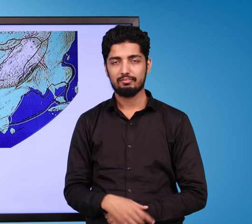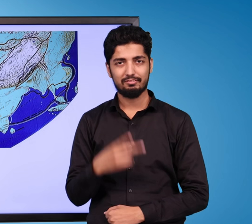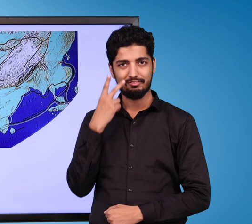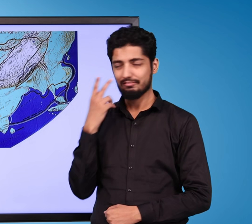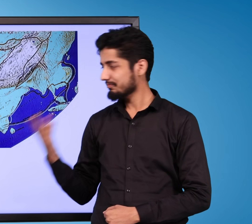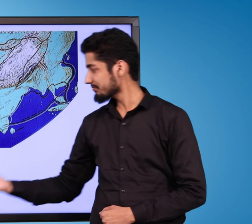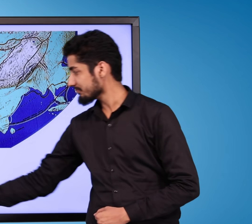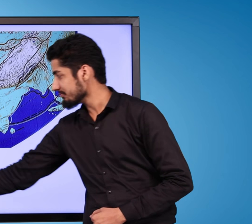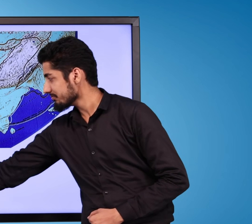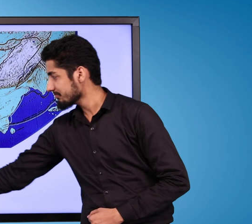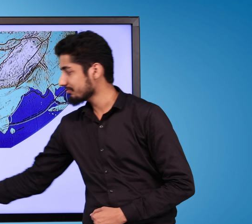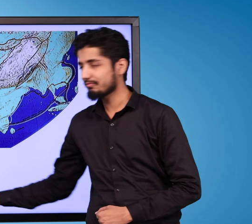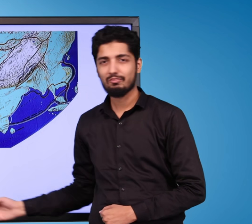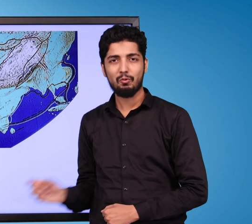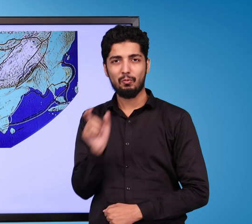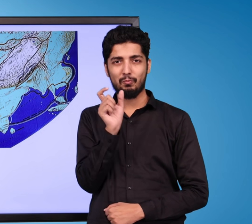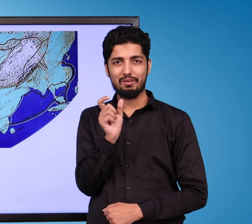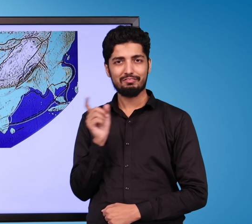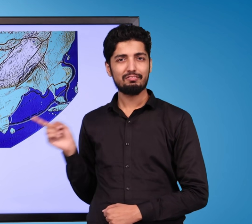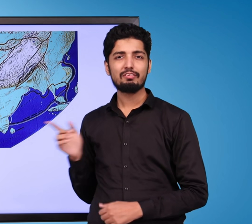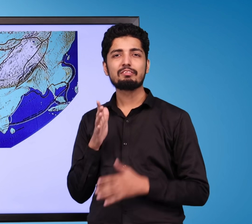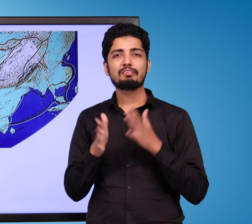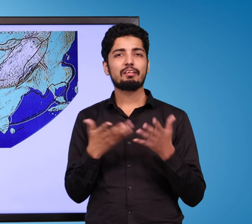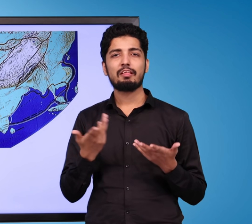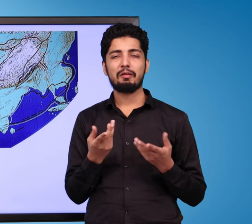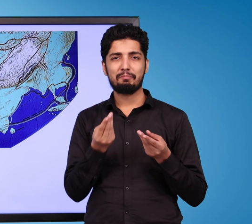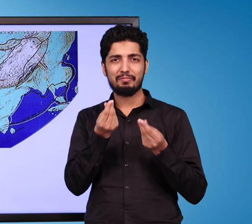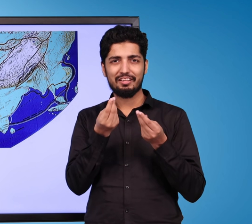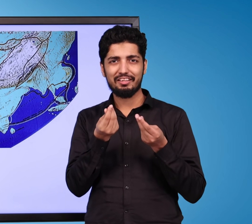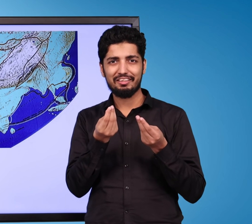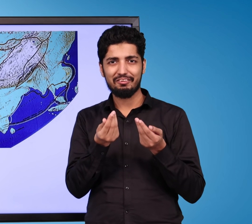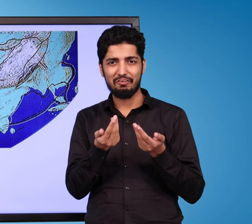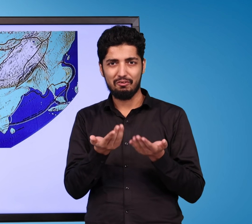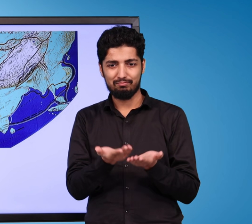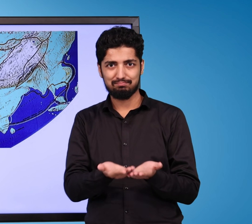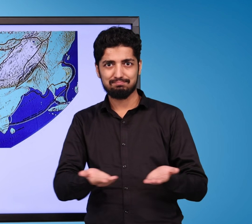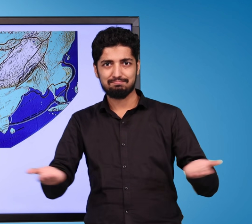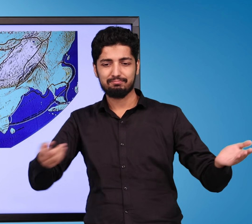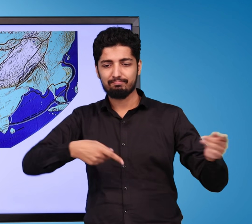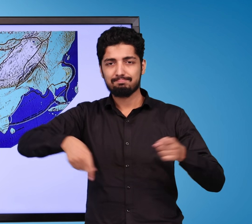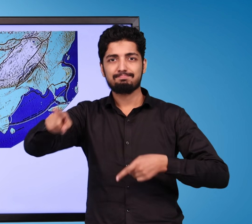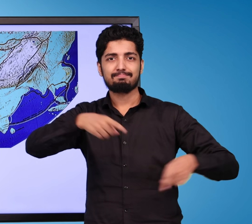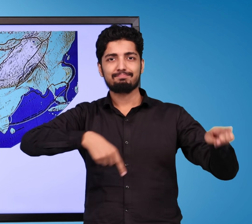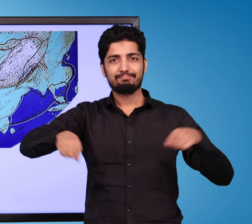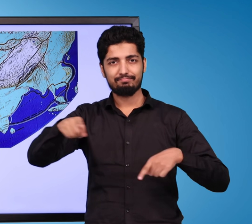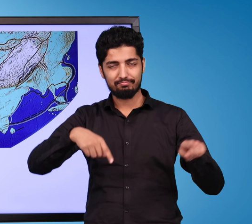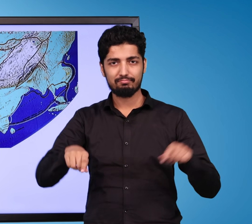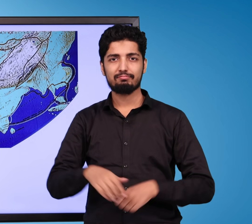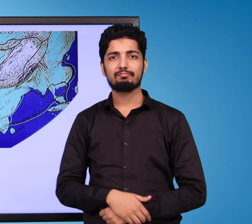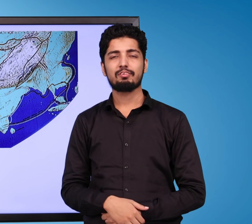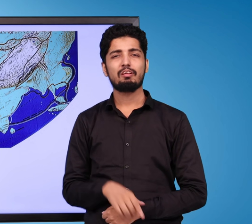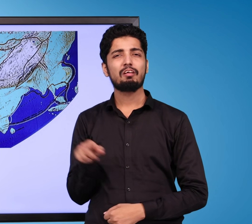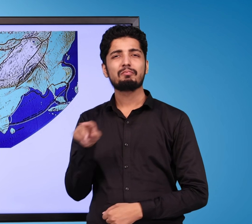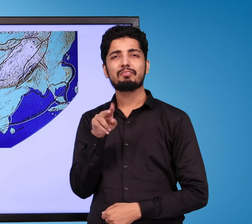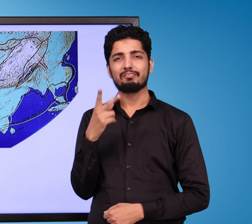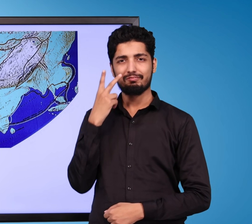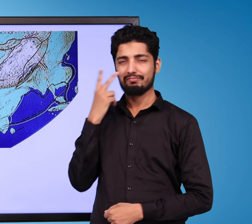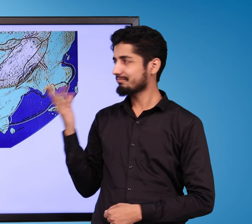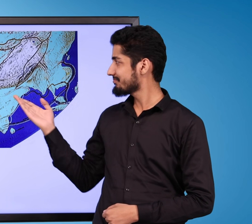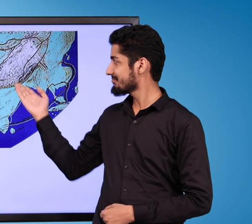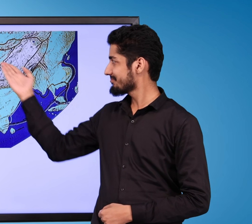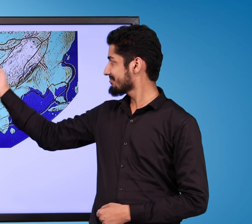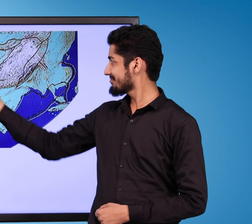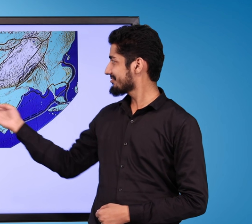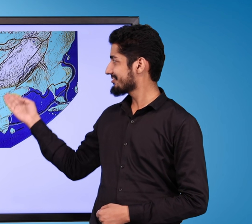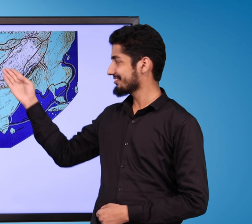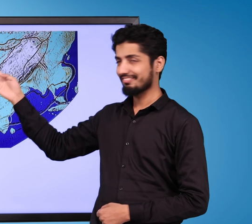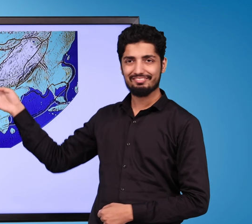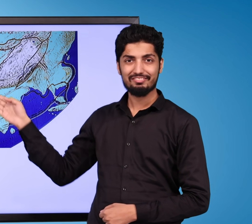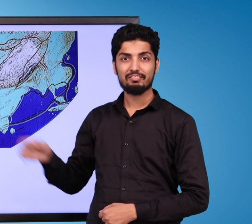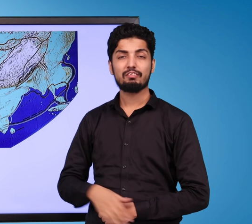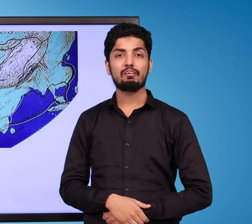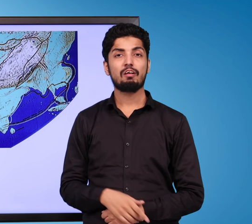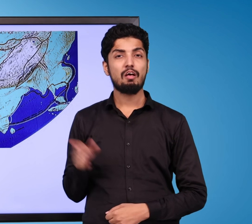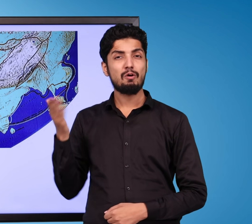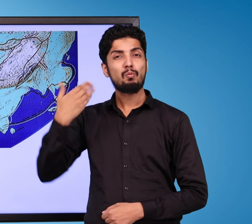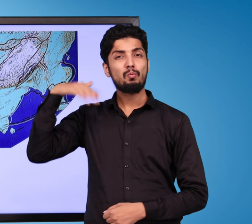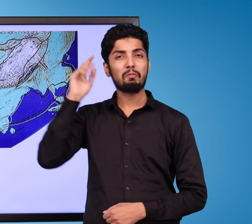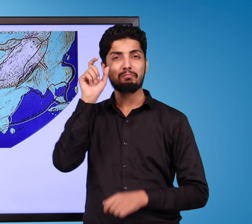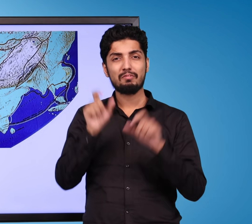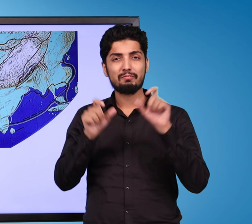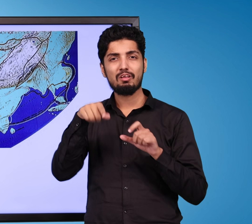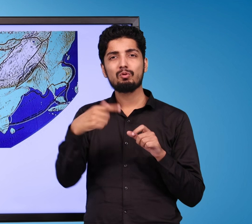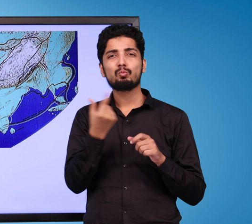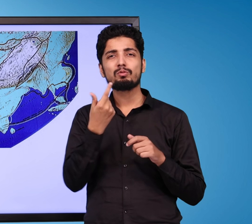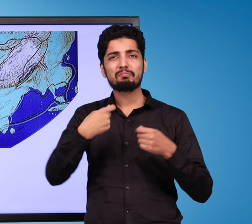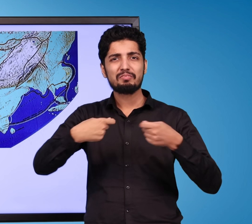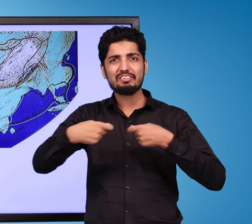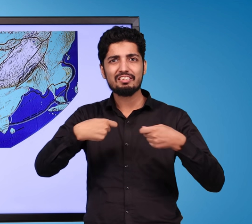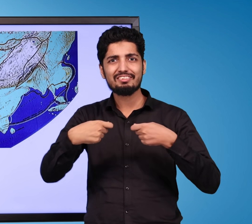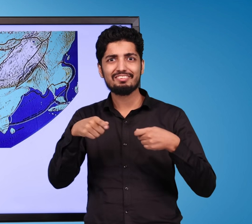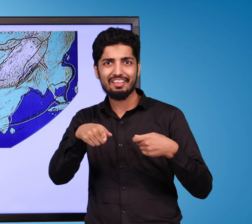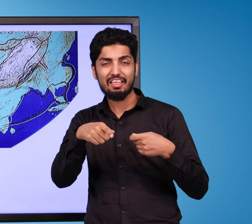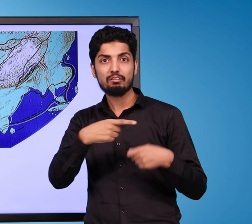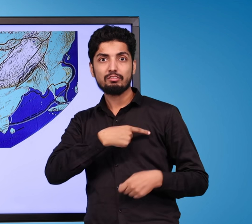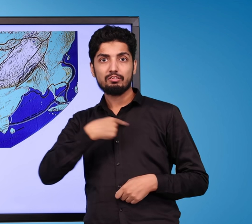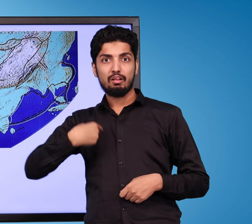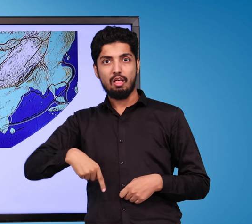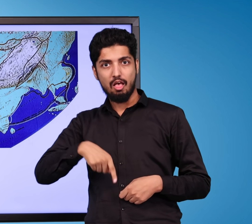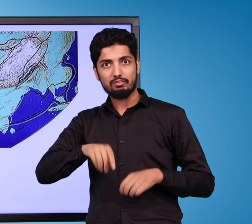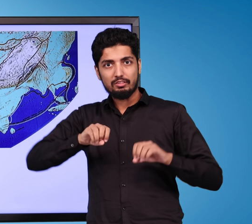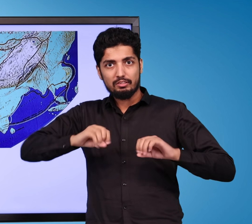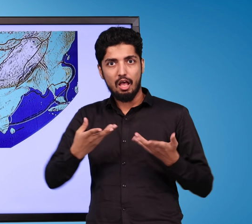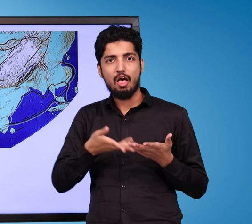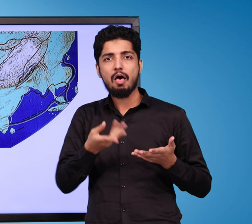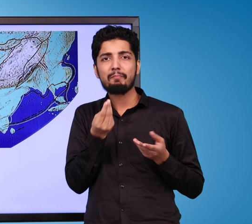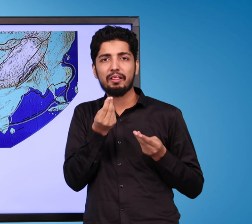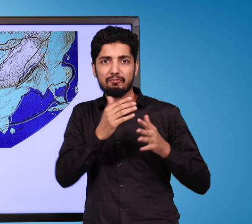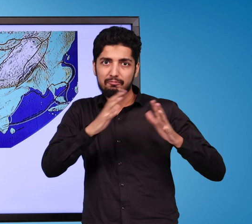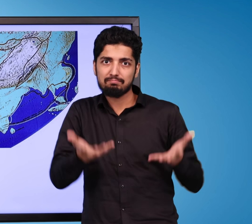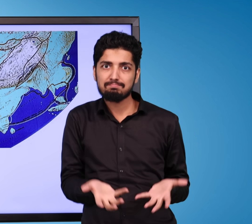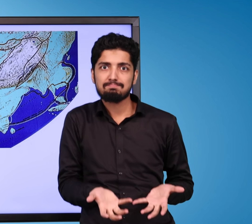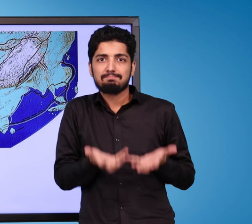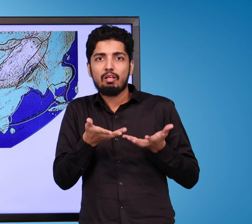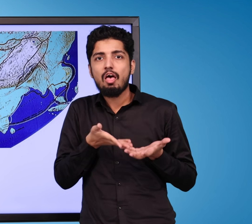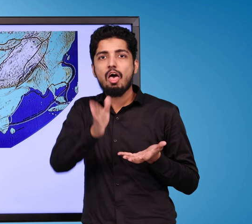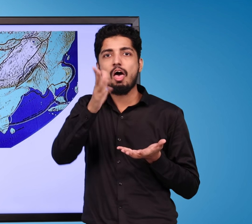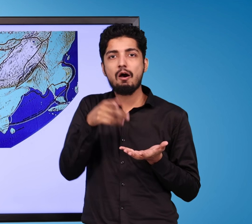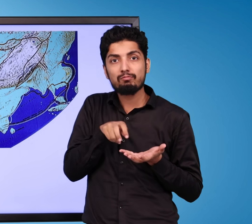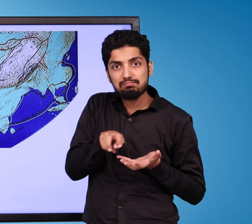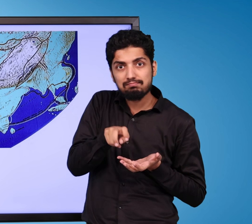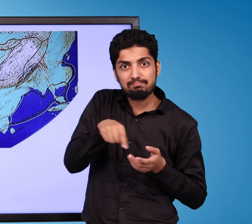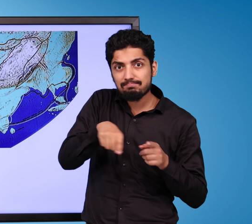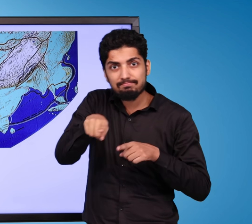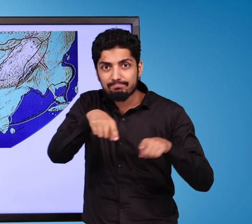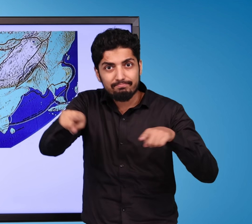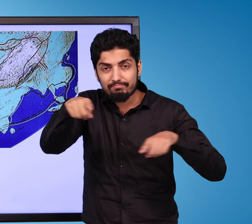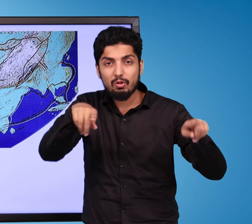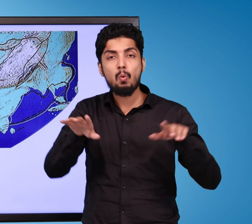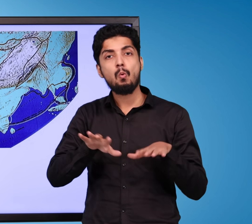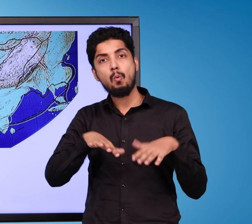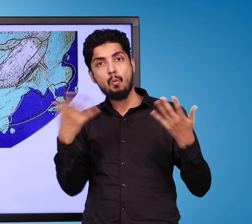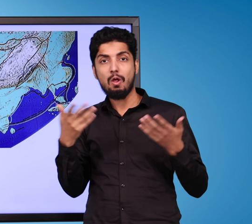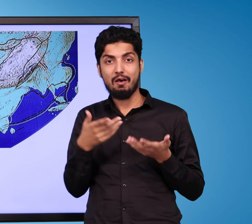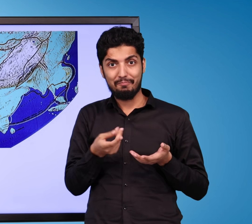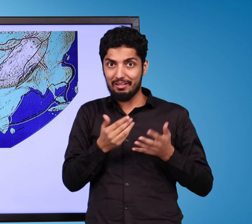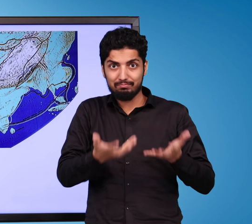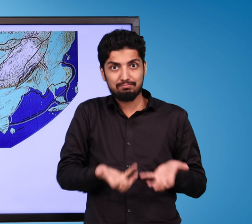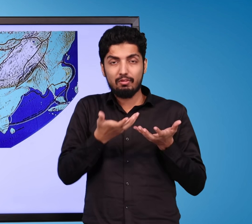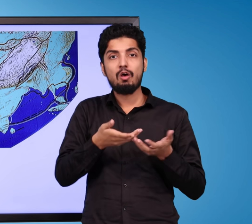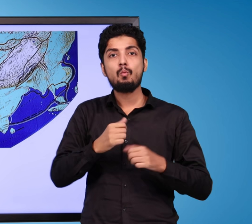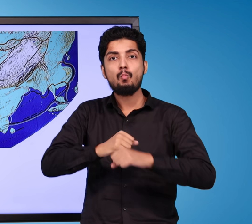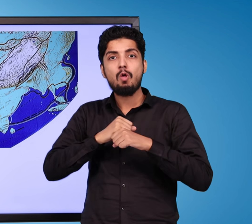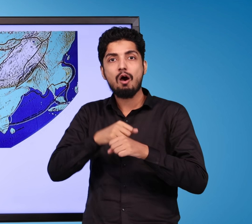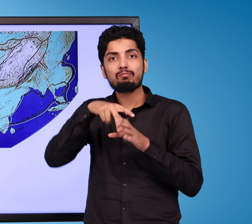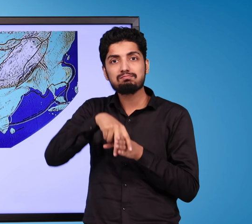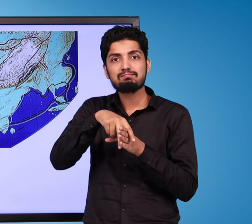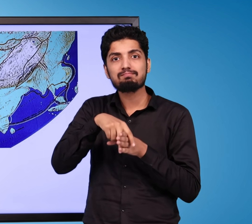Silk Route This sign means Silk Route. It refers to the routes followed by traders who carried silk from China to other places on food,